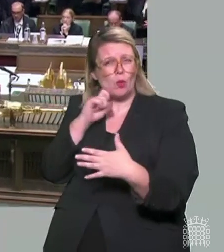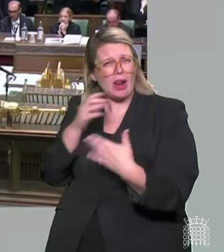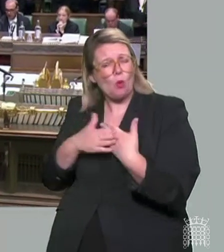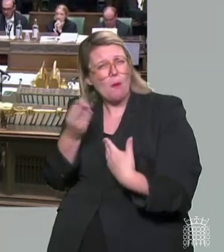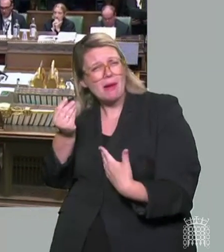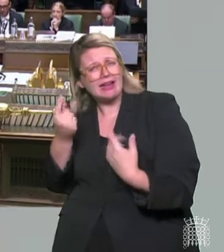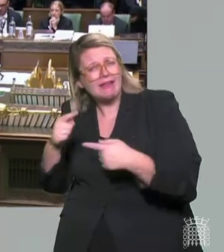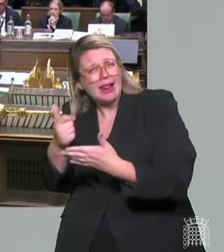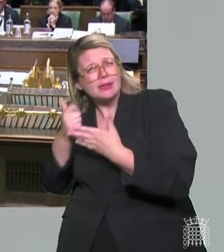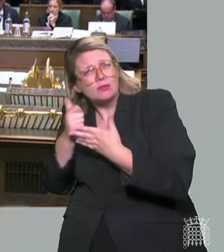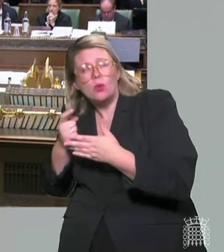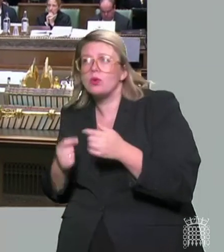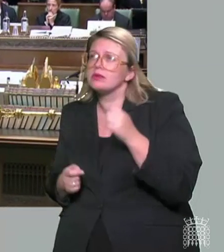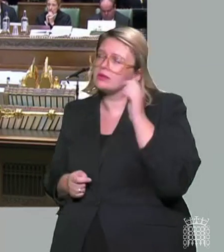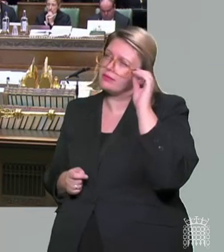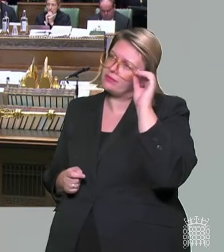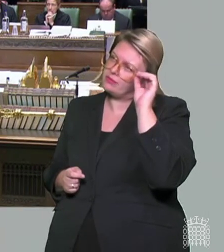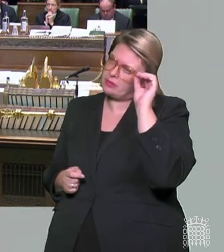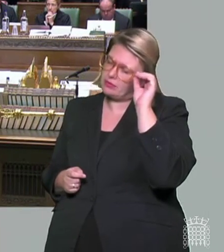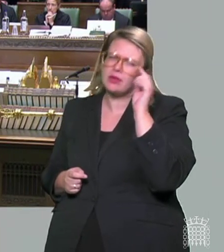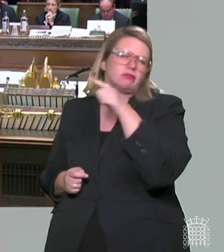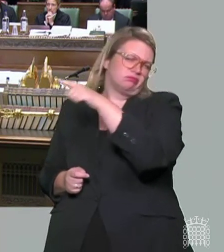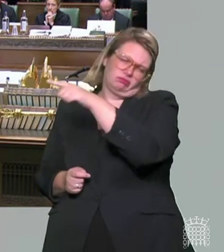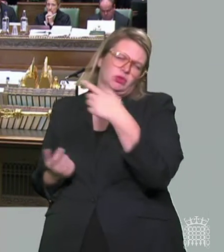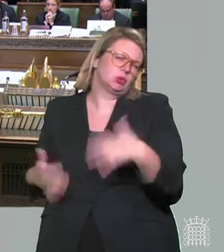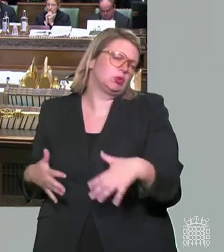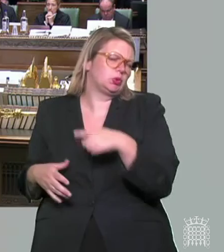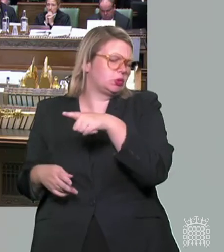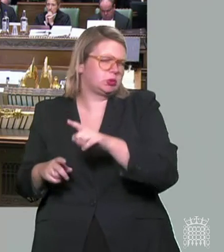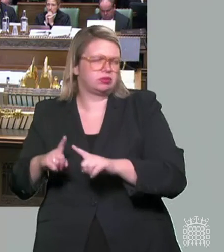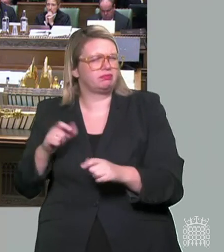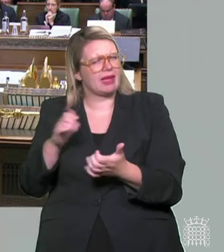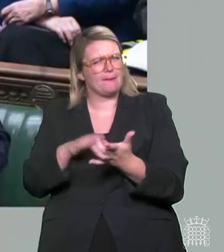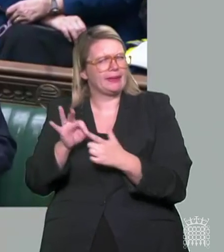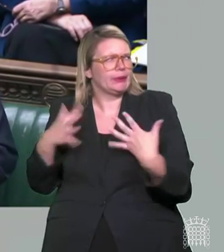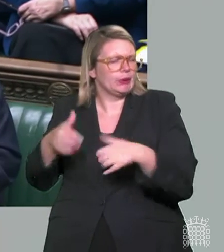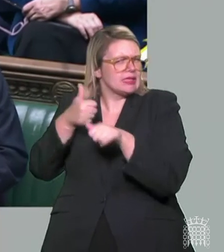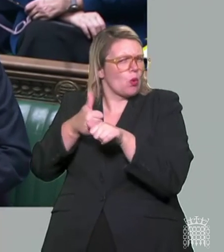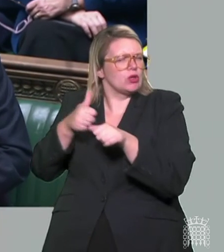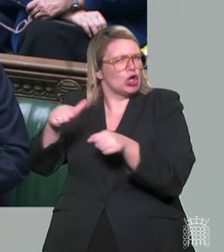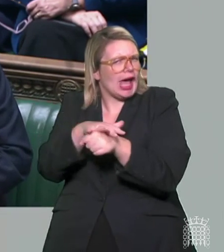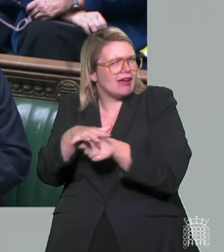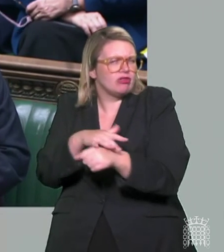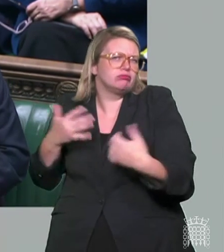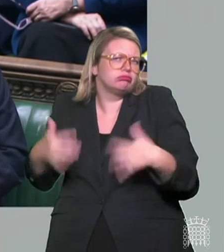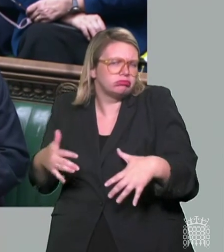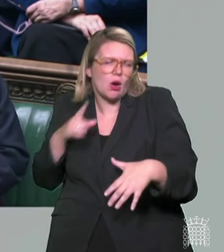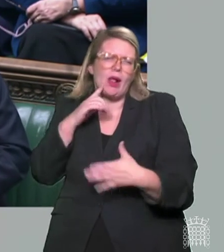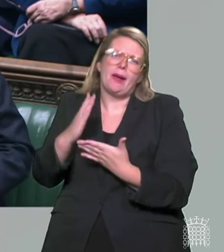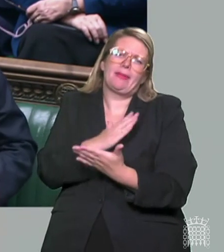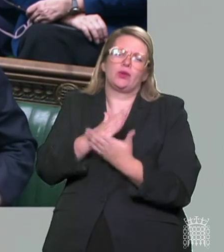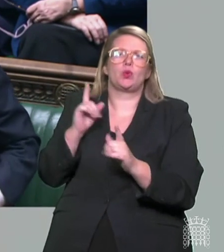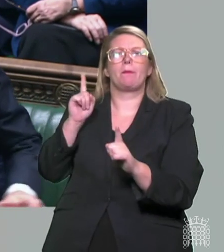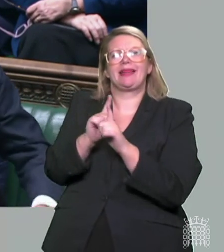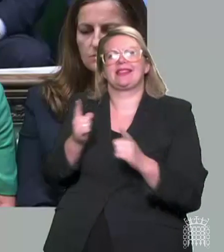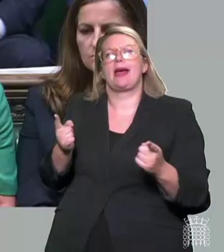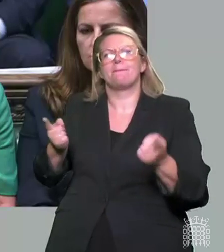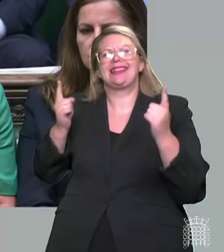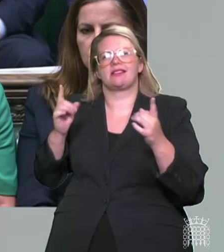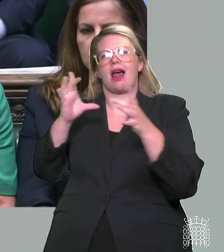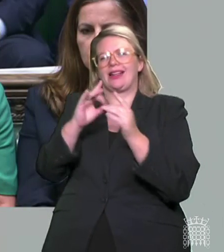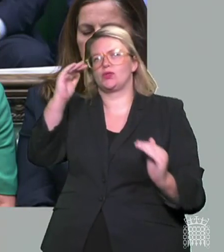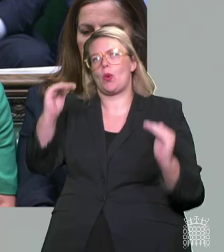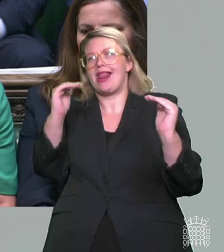My honourable Friend is a great champion for Meon Valley, and I will ensure that she has a meeting with the Minister for levelling up at the earliest opportunity.